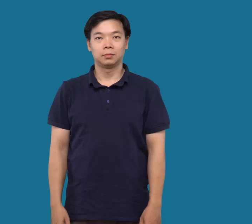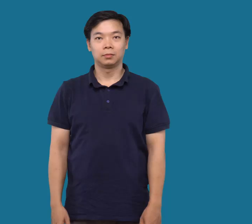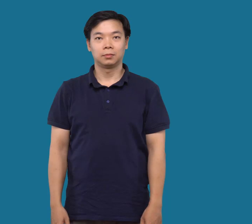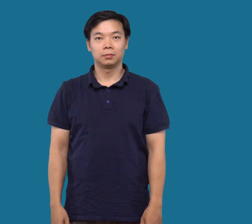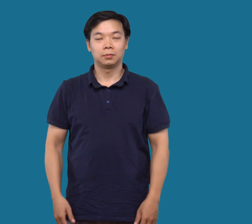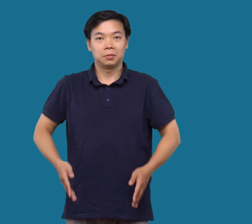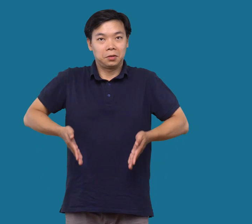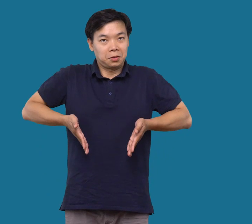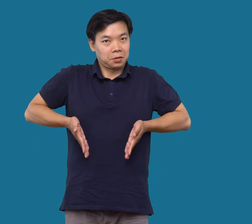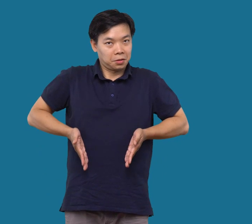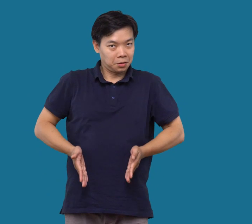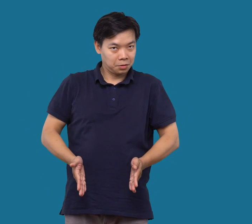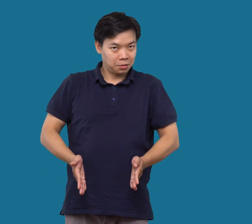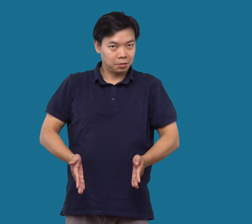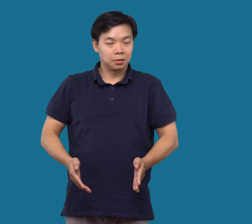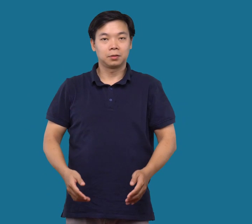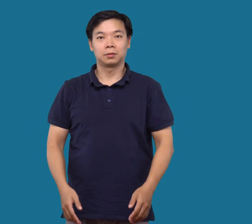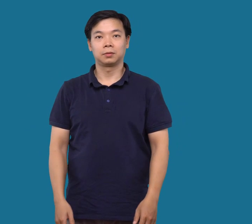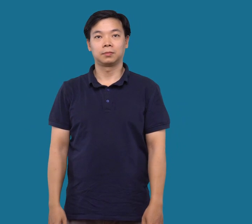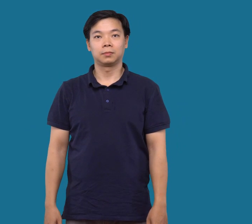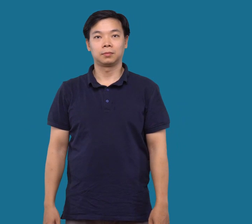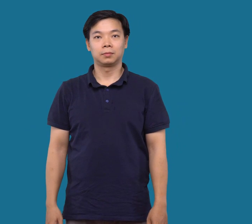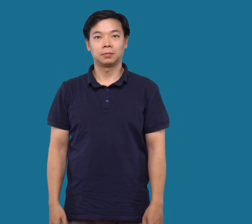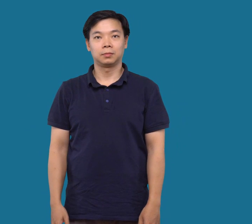sinh đẻ